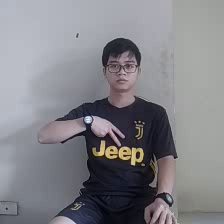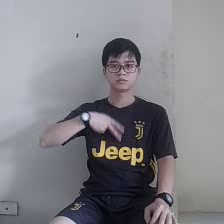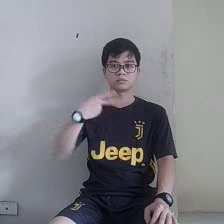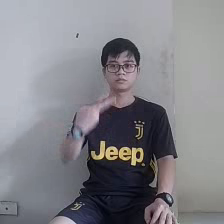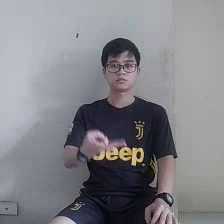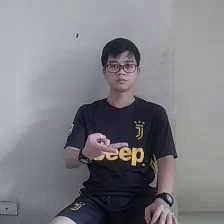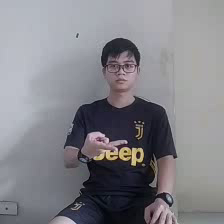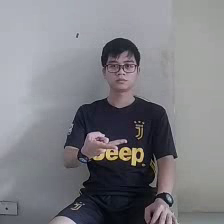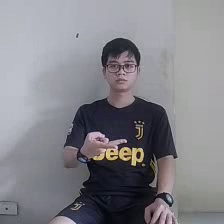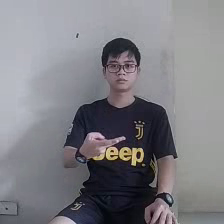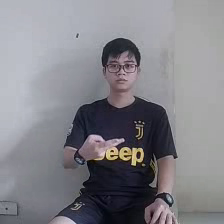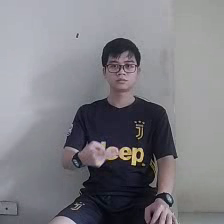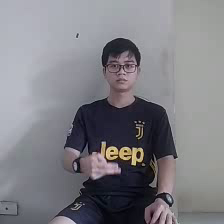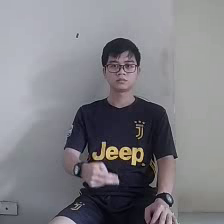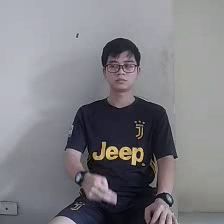Hy sinh